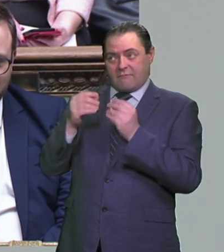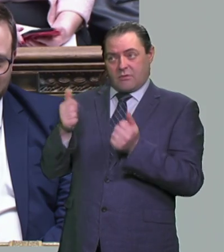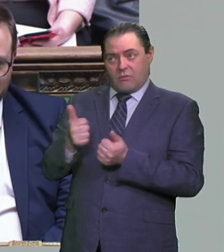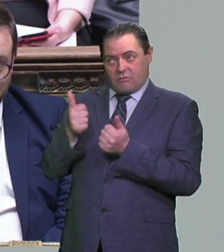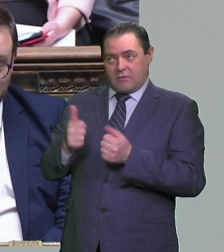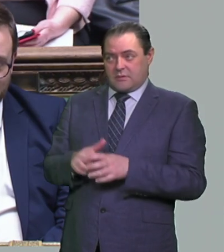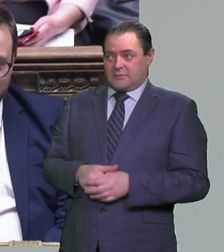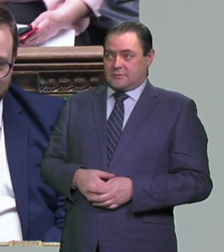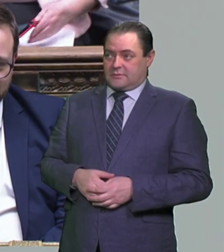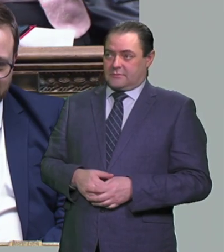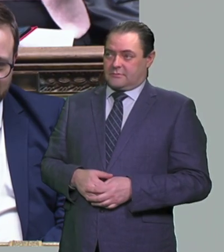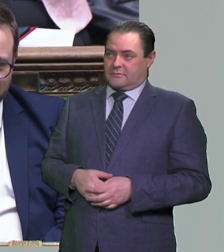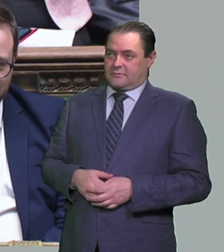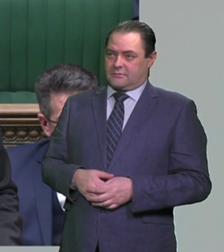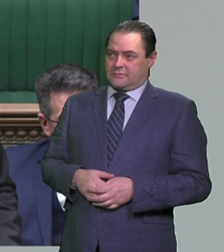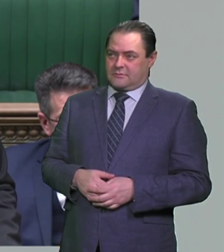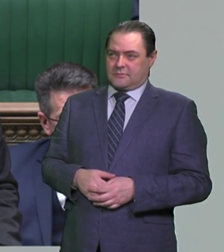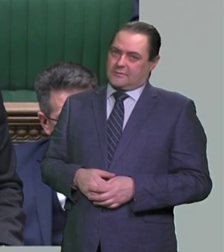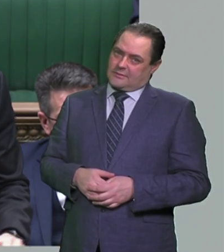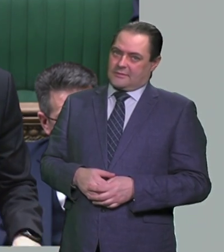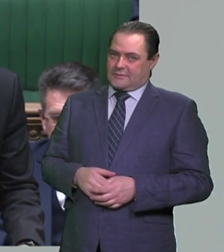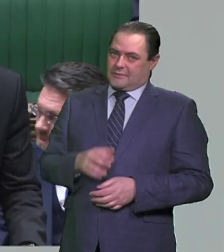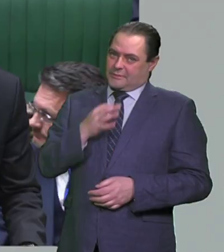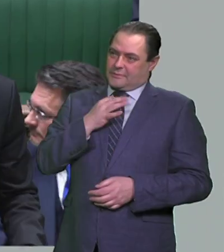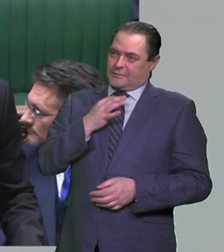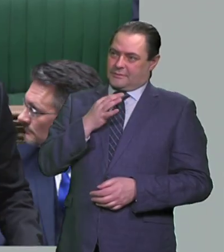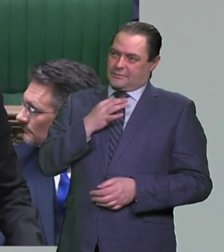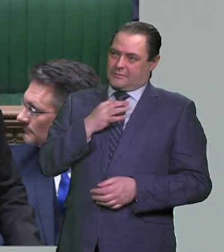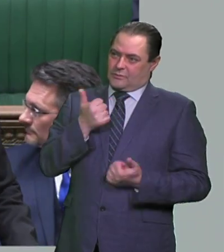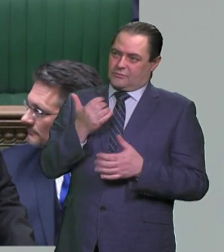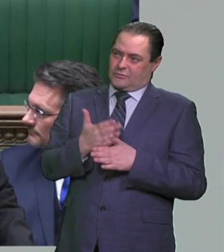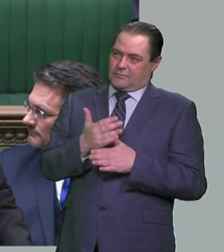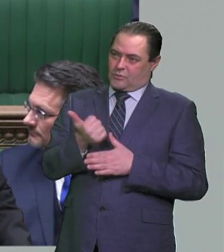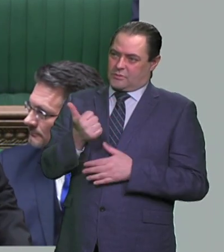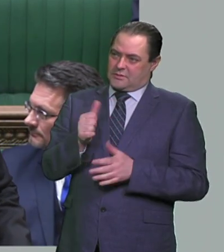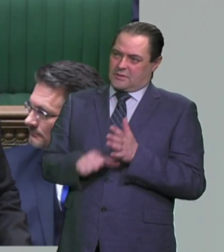The honourable Gentleman has big shoes to fill, but that is a good start.